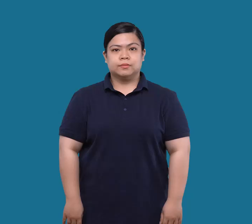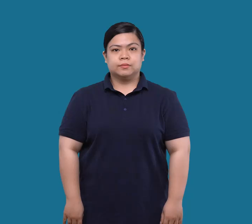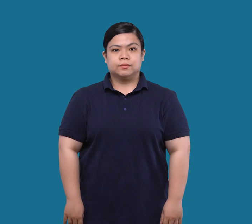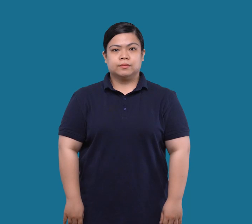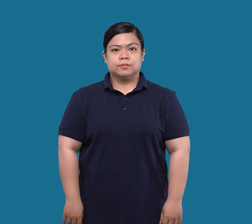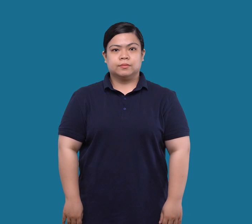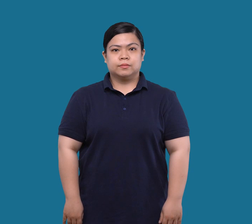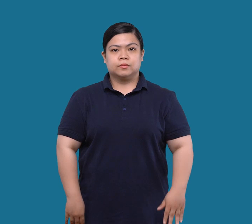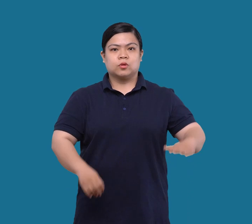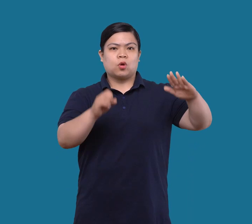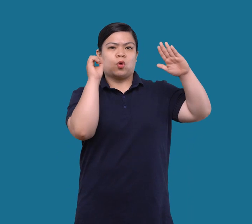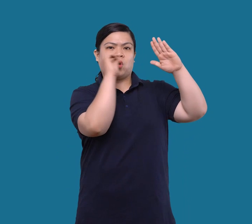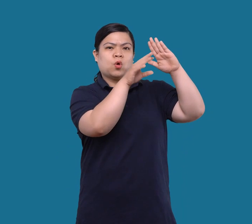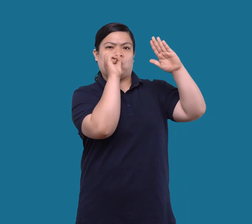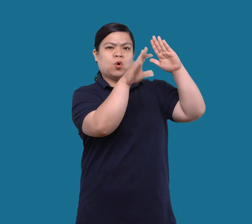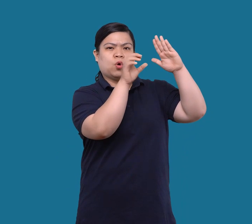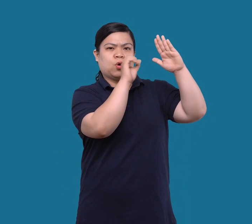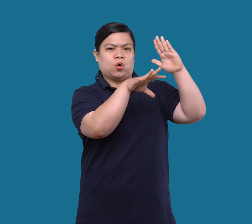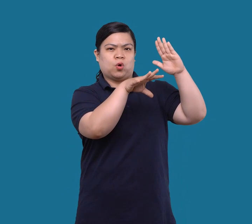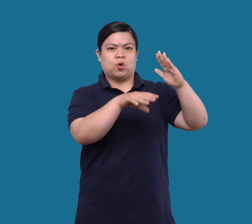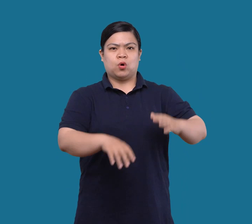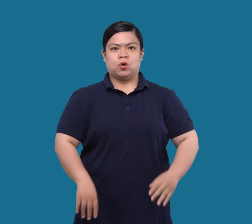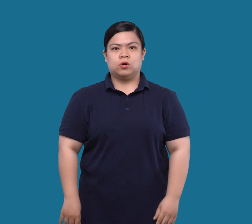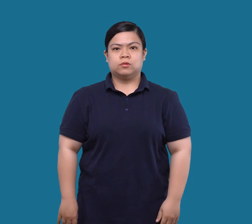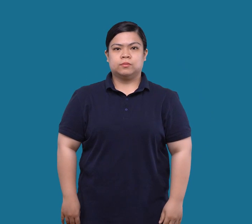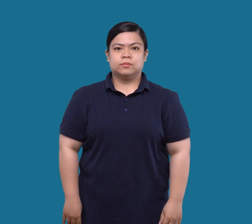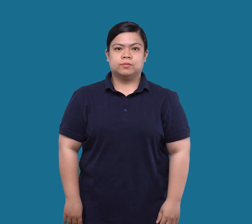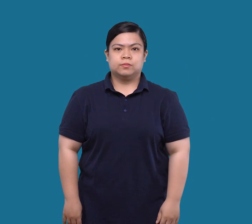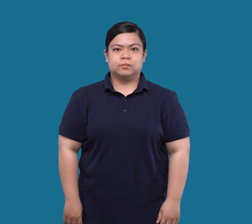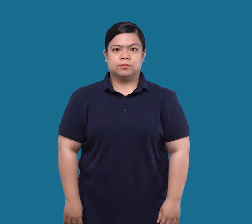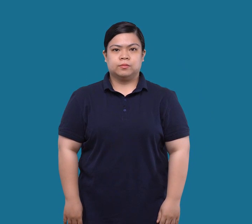nhà kho